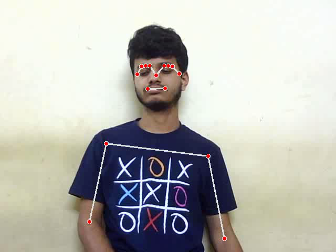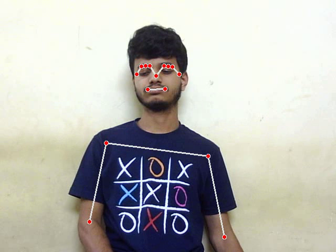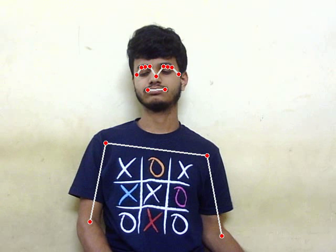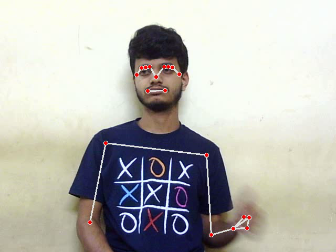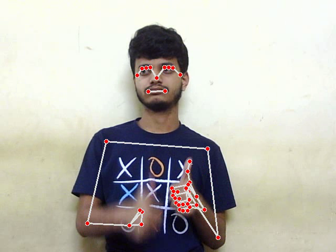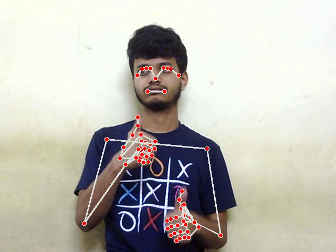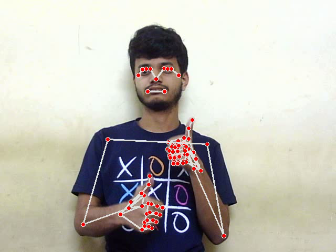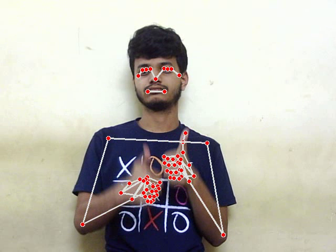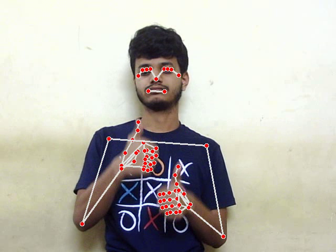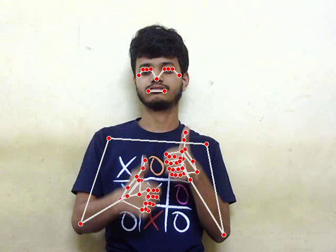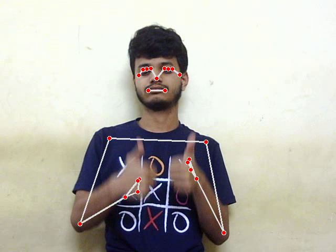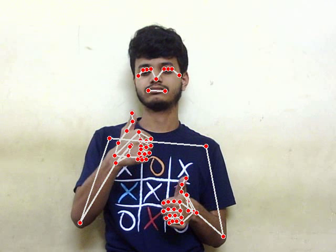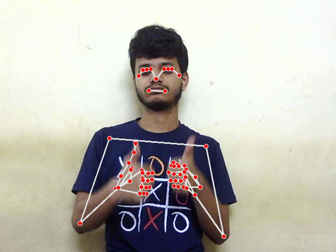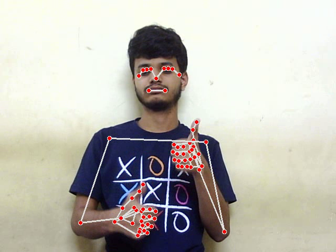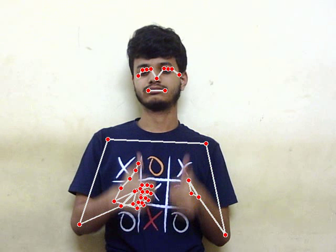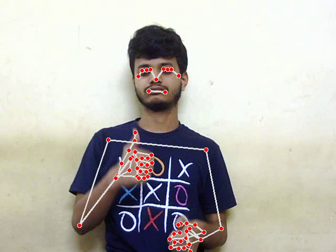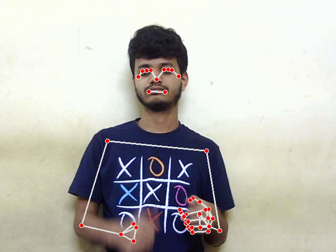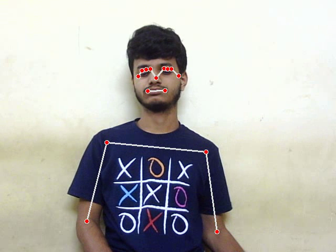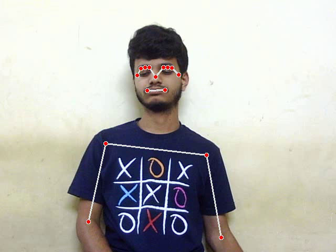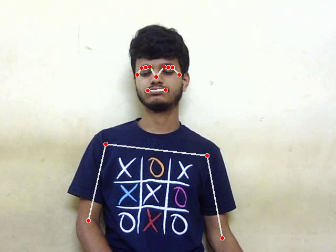which